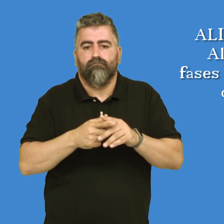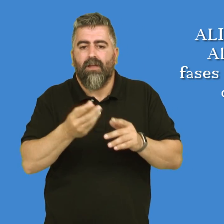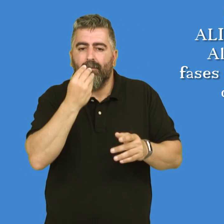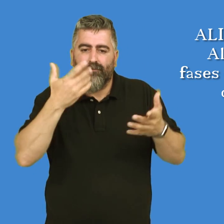comer